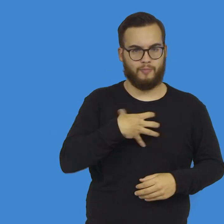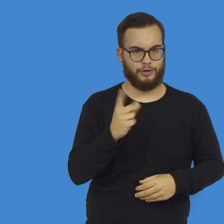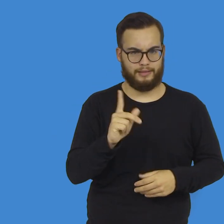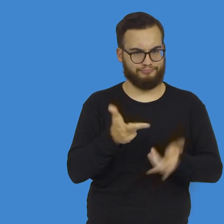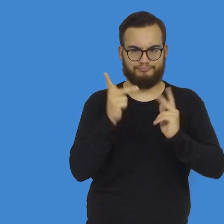no